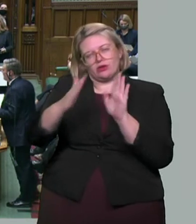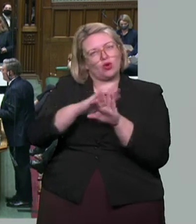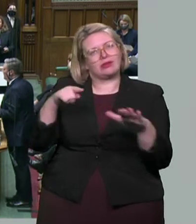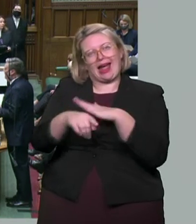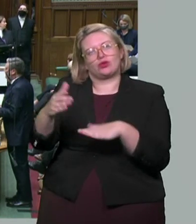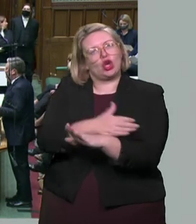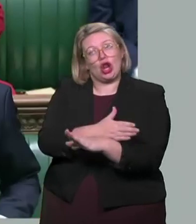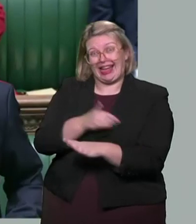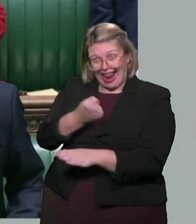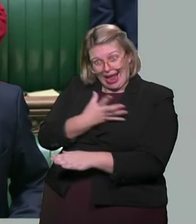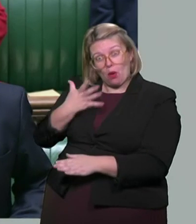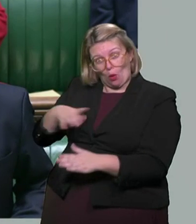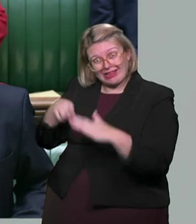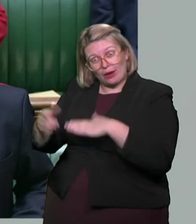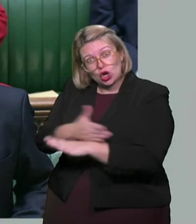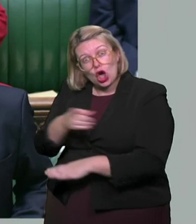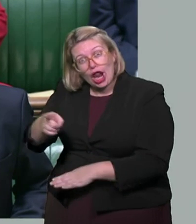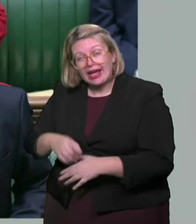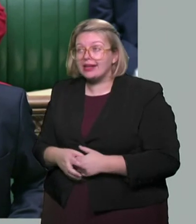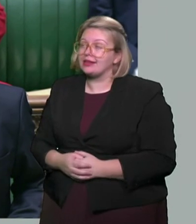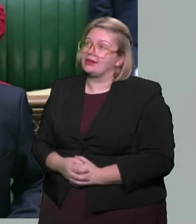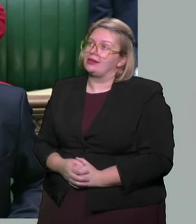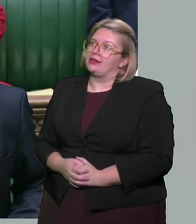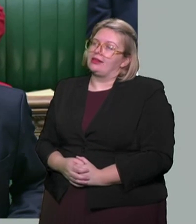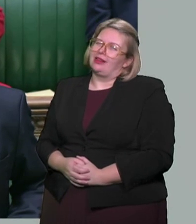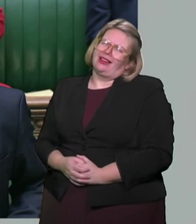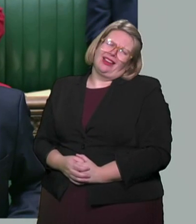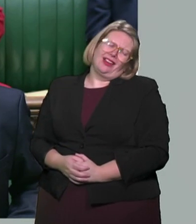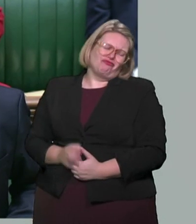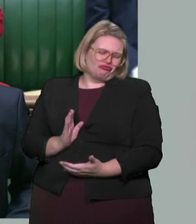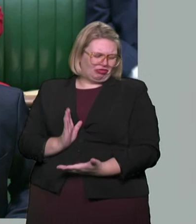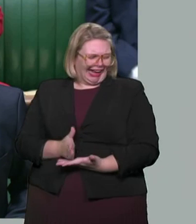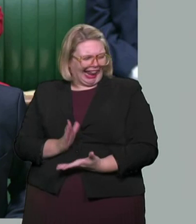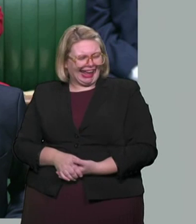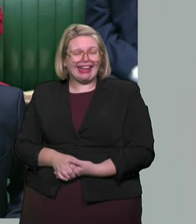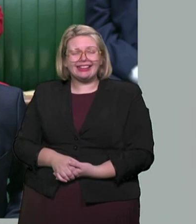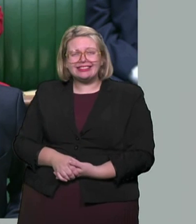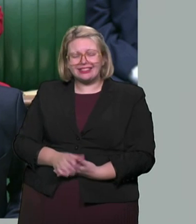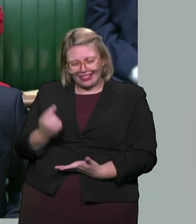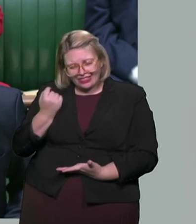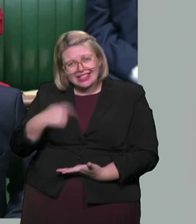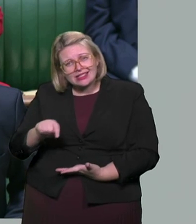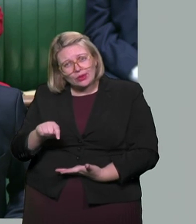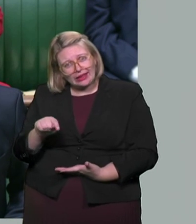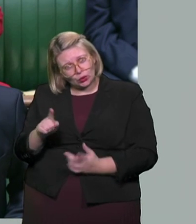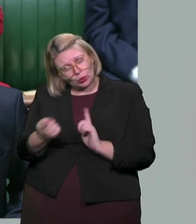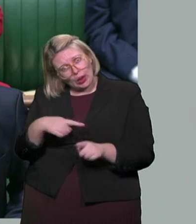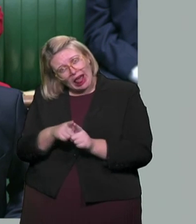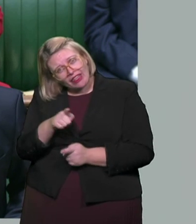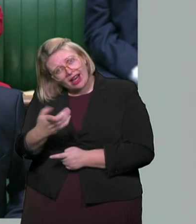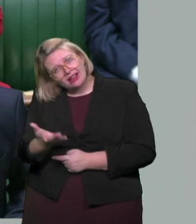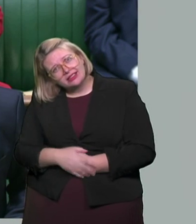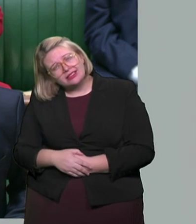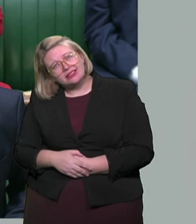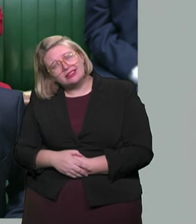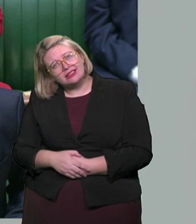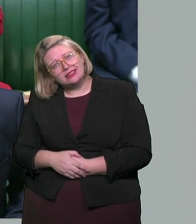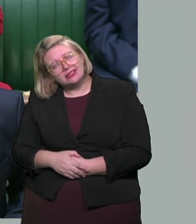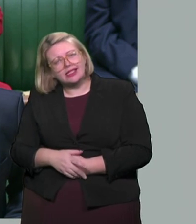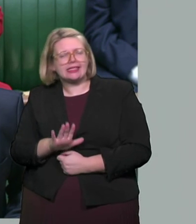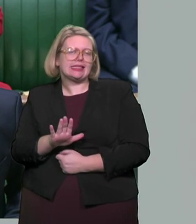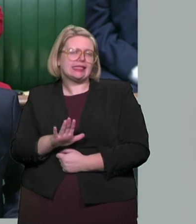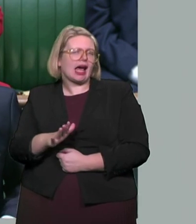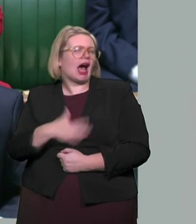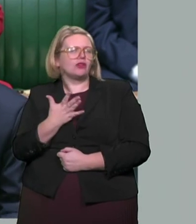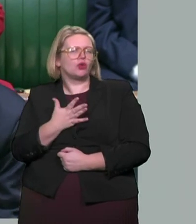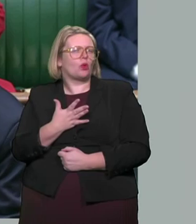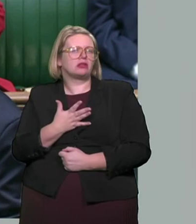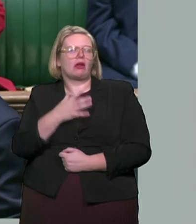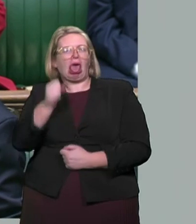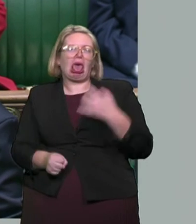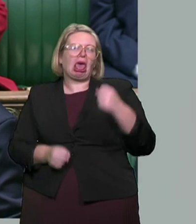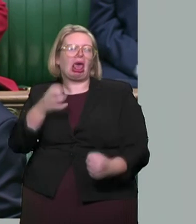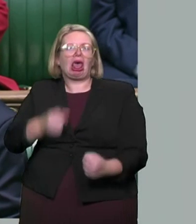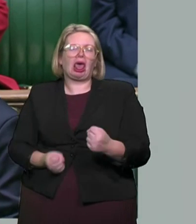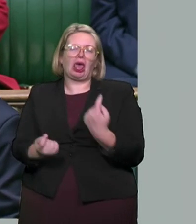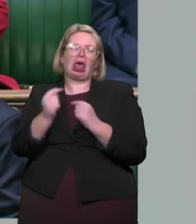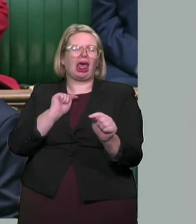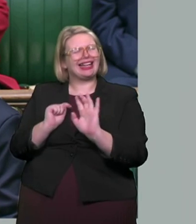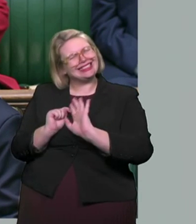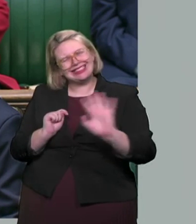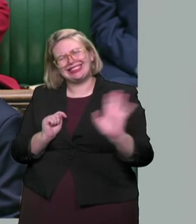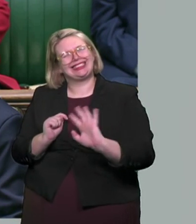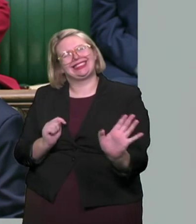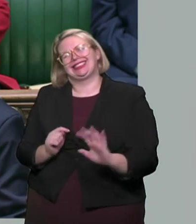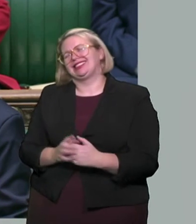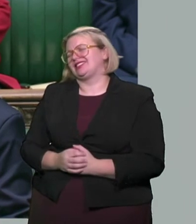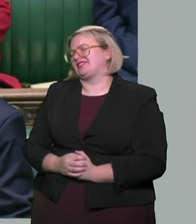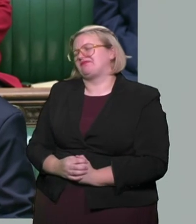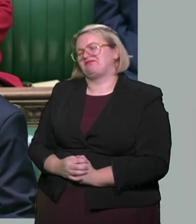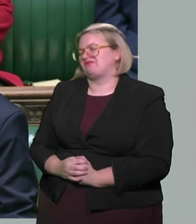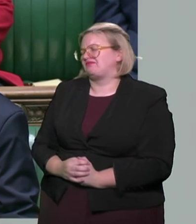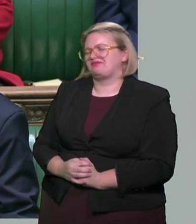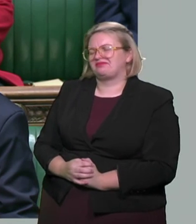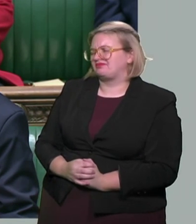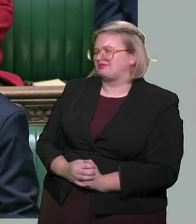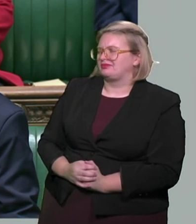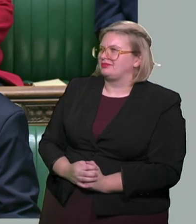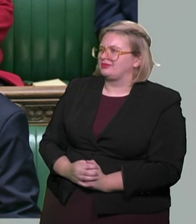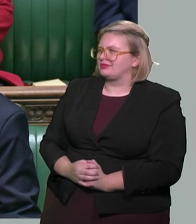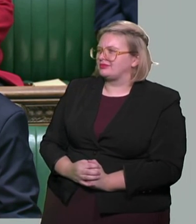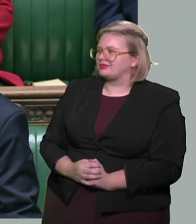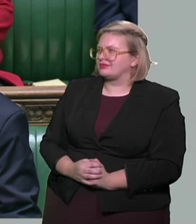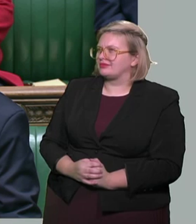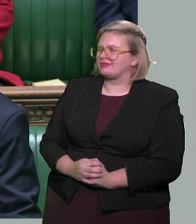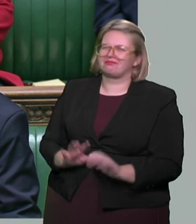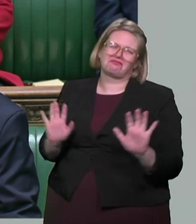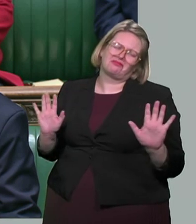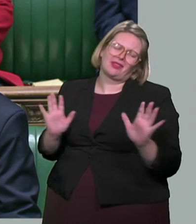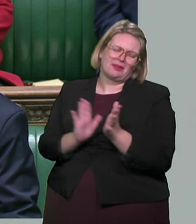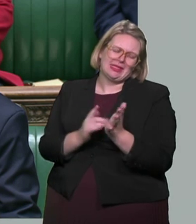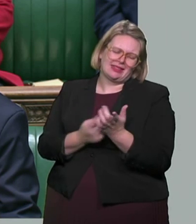Really, after the week we have just had, I do not want to descend to that kind of knockabout.